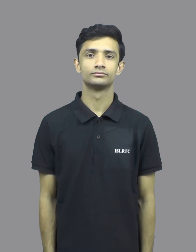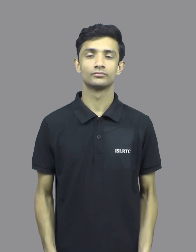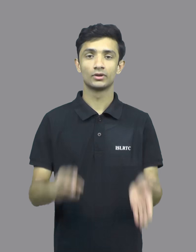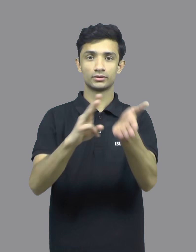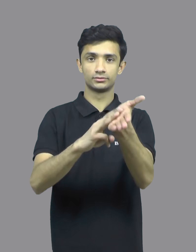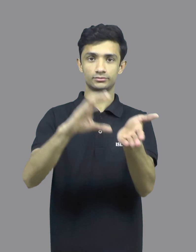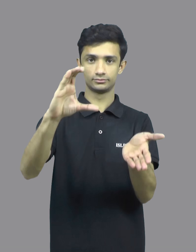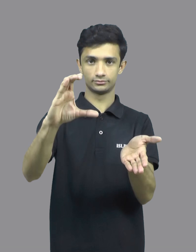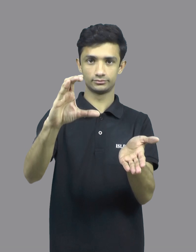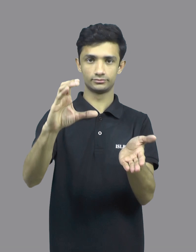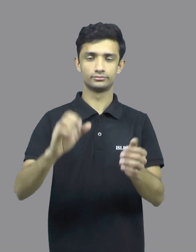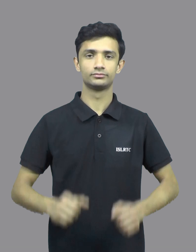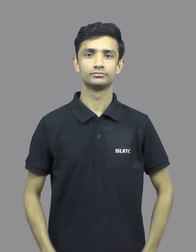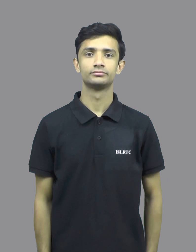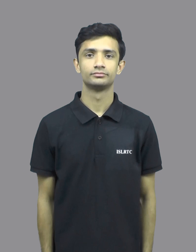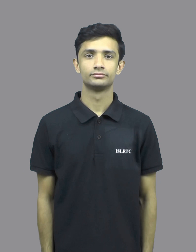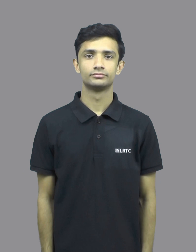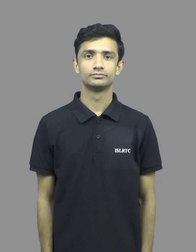Menstruation Menses Menstrual Cycle Periods